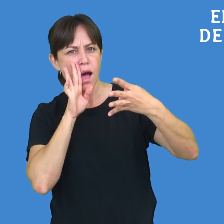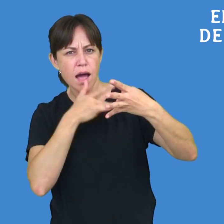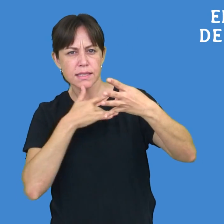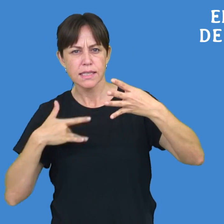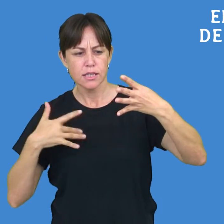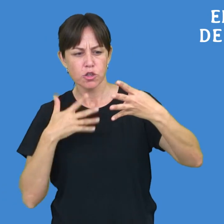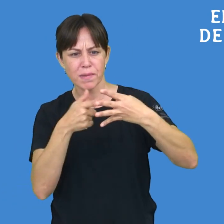síntoma